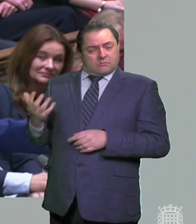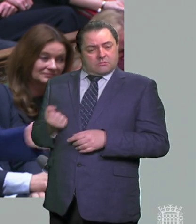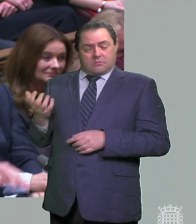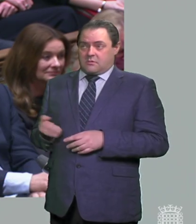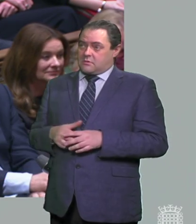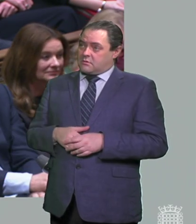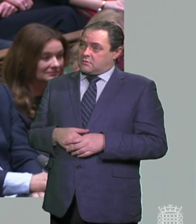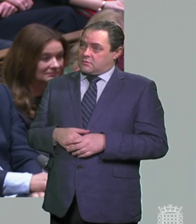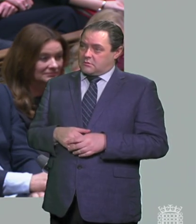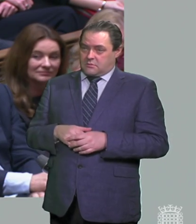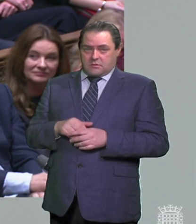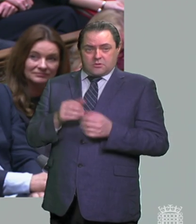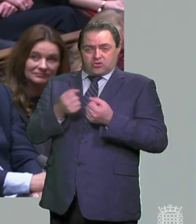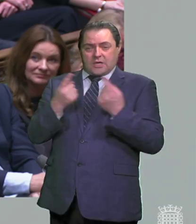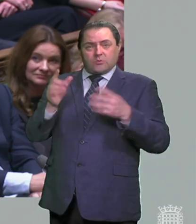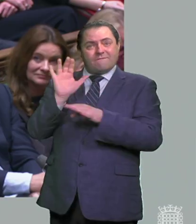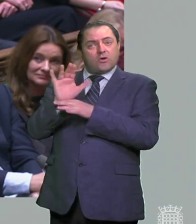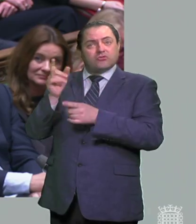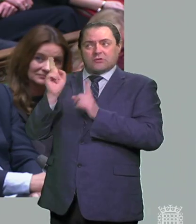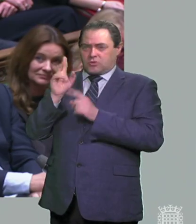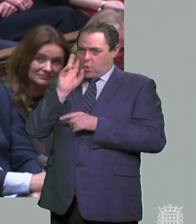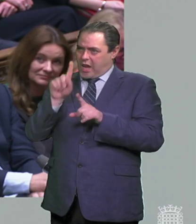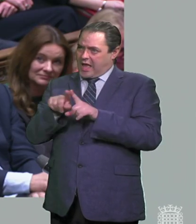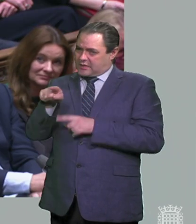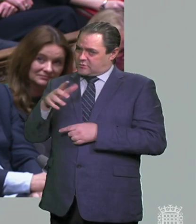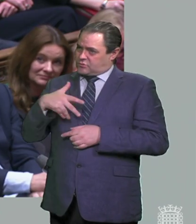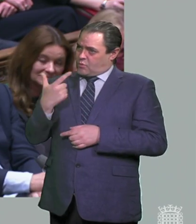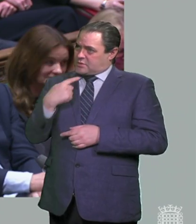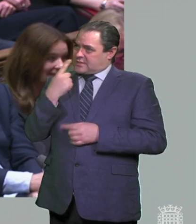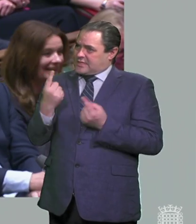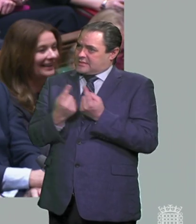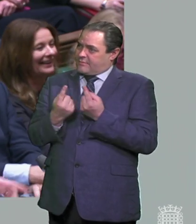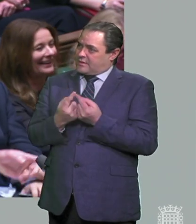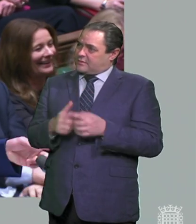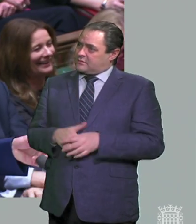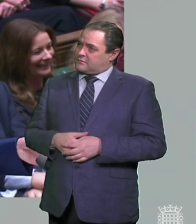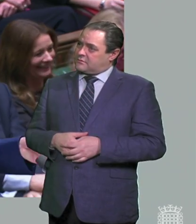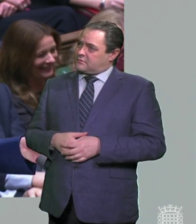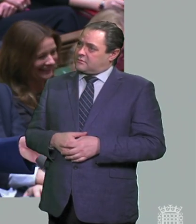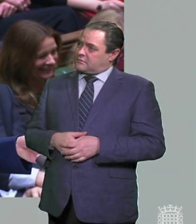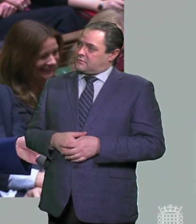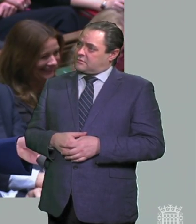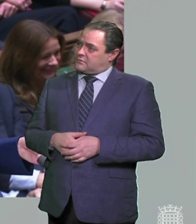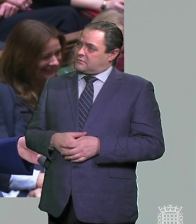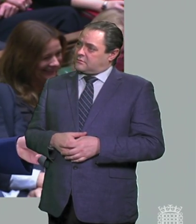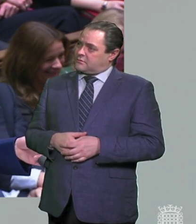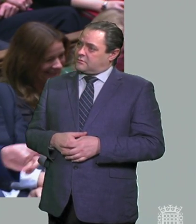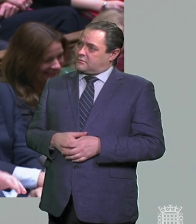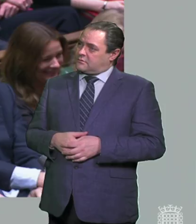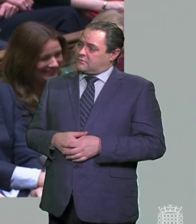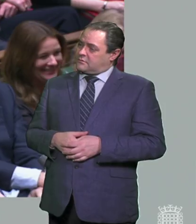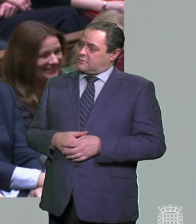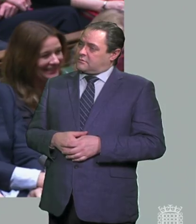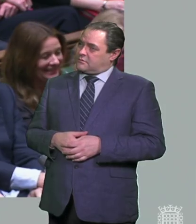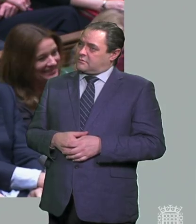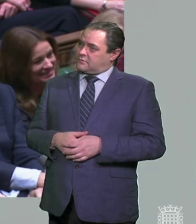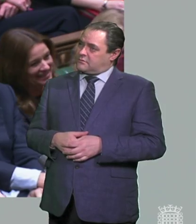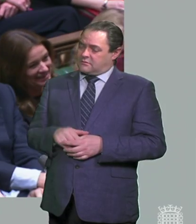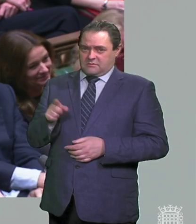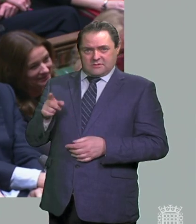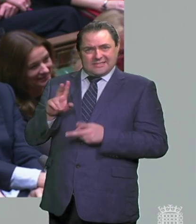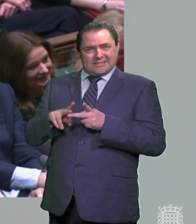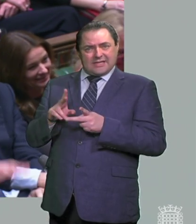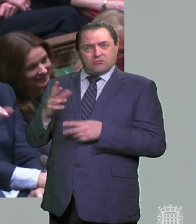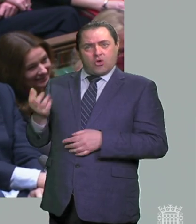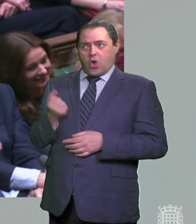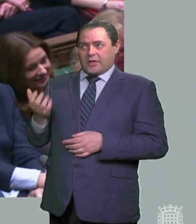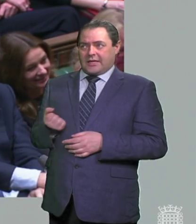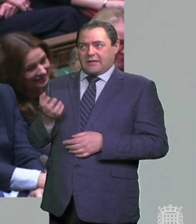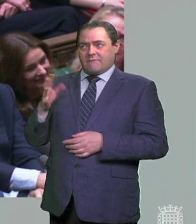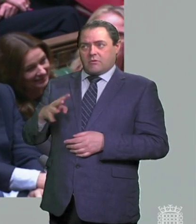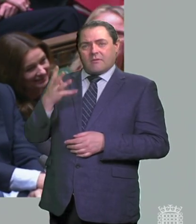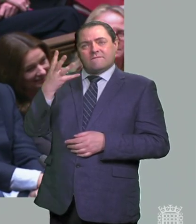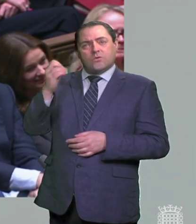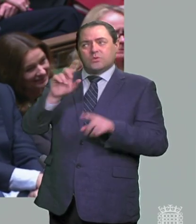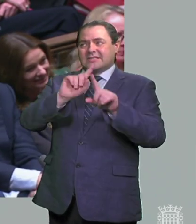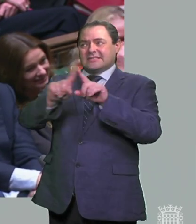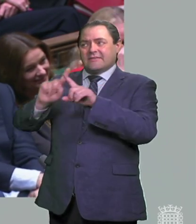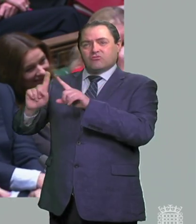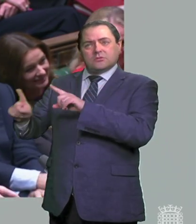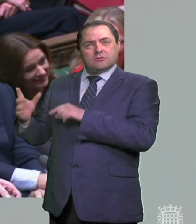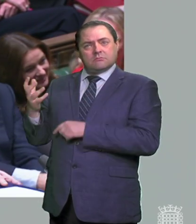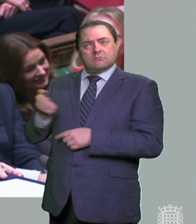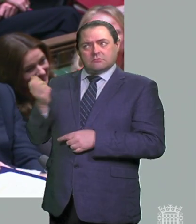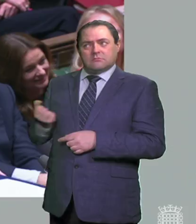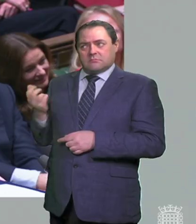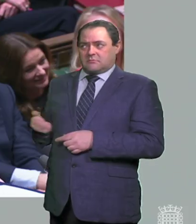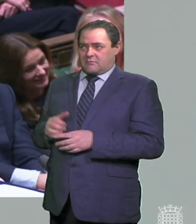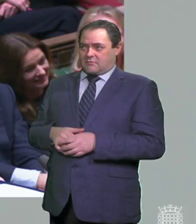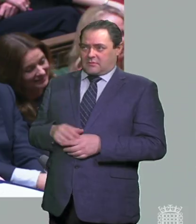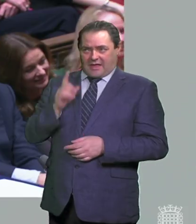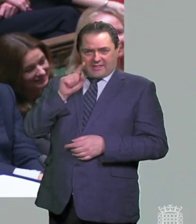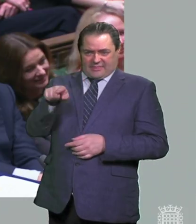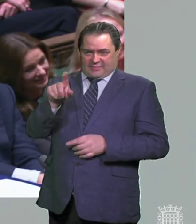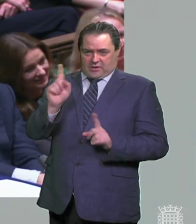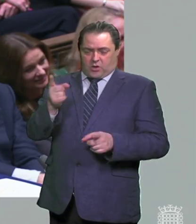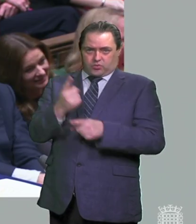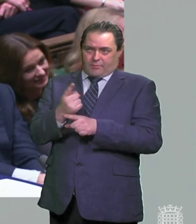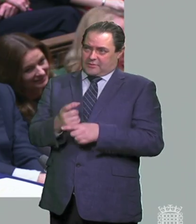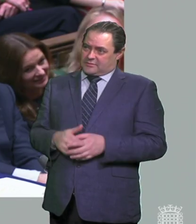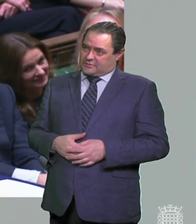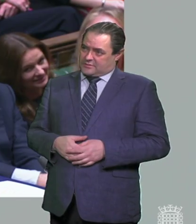In particular, the shadow Foreign Secretary looks like he certainly does not want to be under the limelight—he has second earnings from 40 different sources, so I do not think they can talk about it.